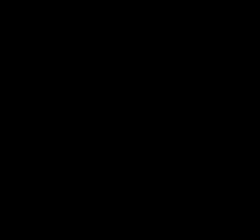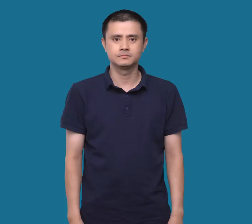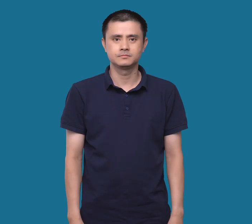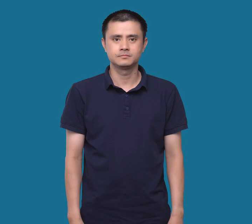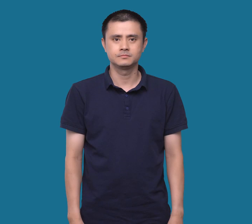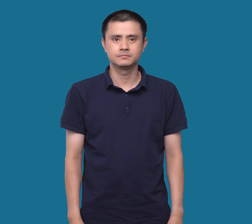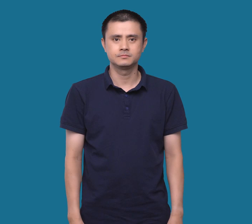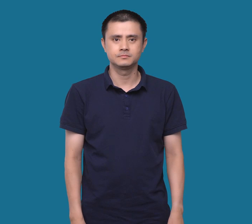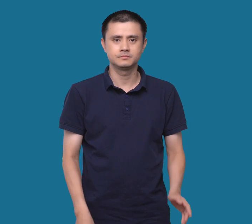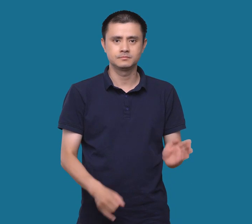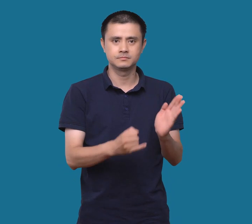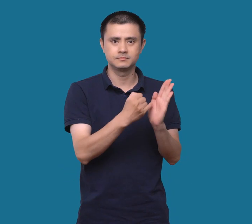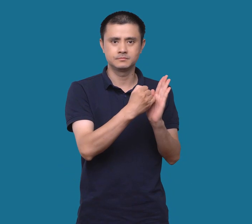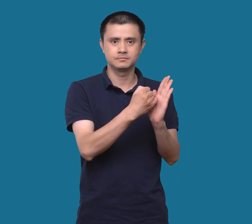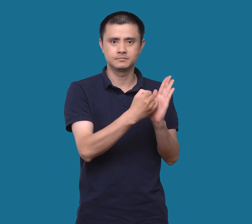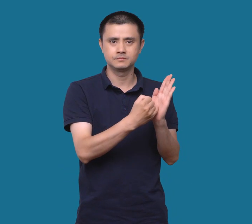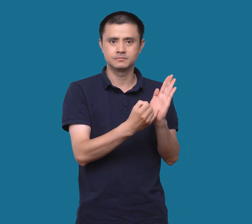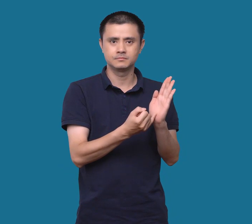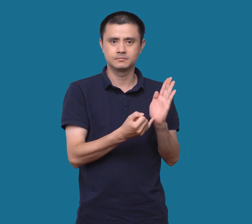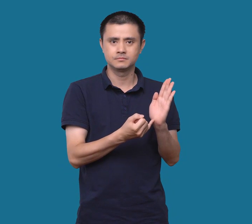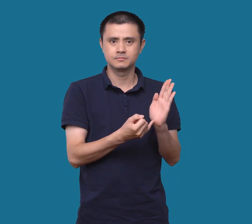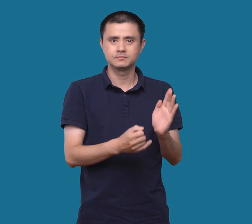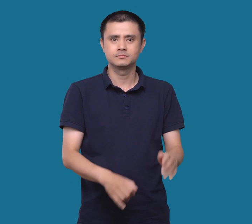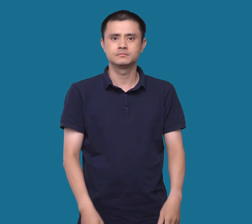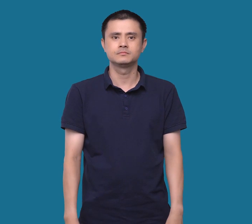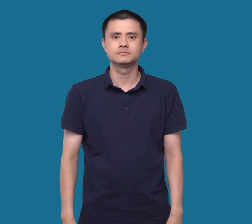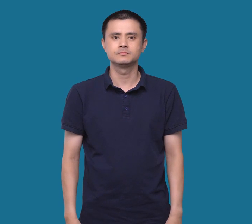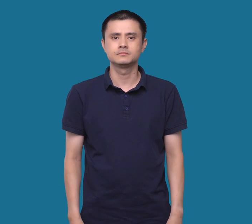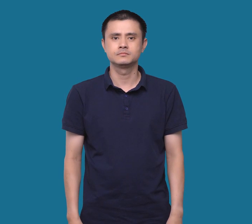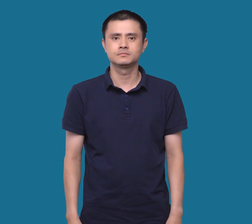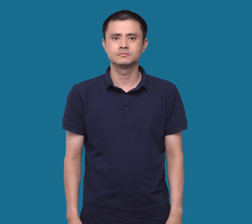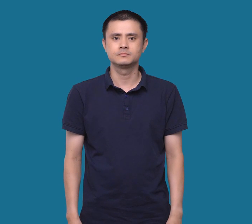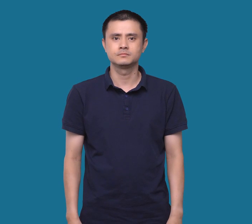đường chỉ tay